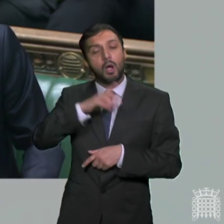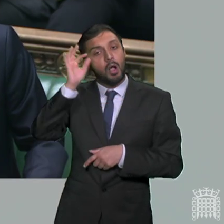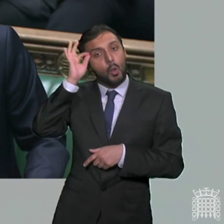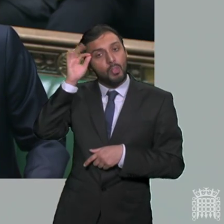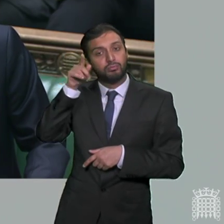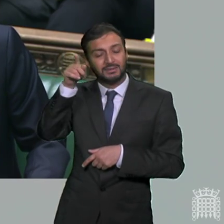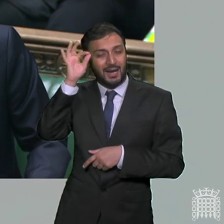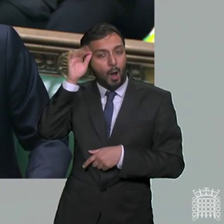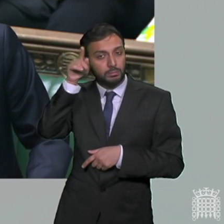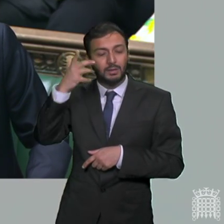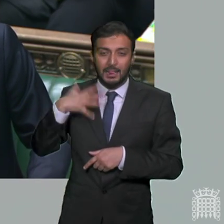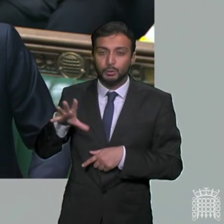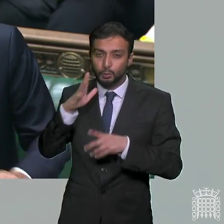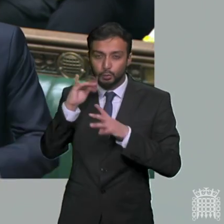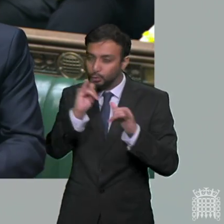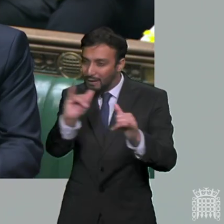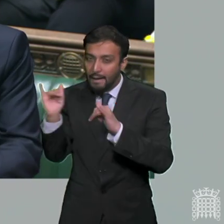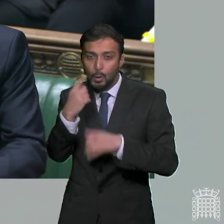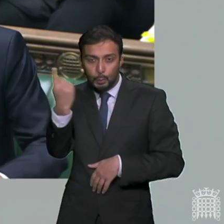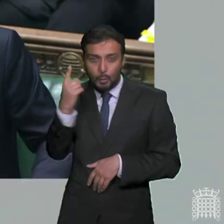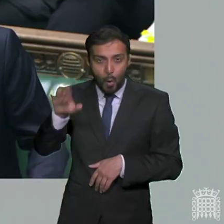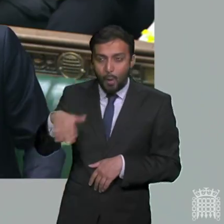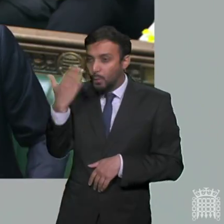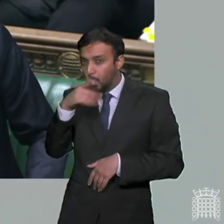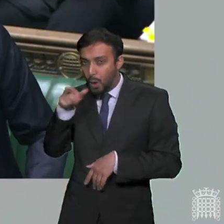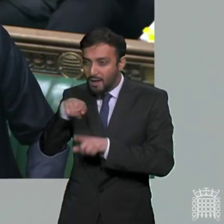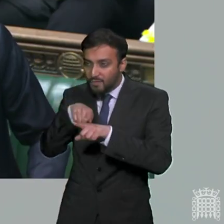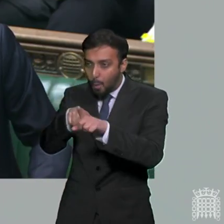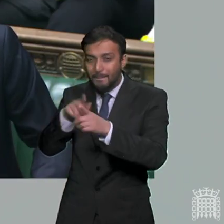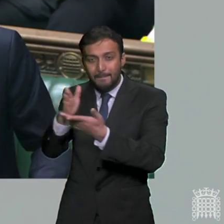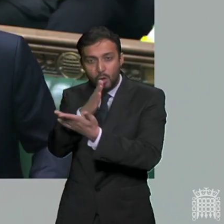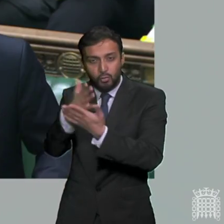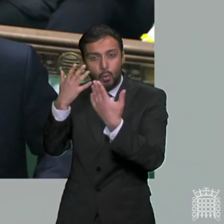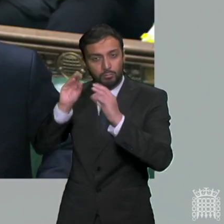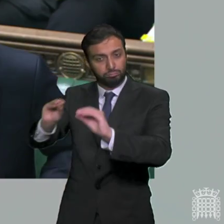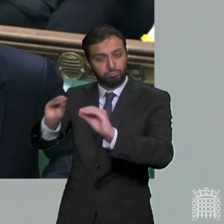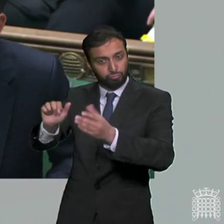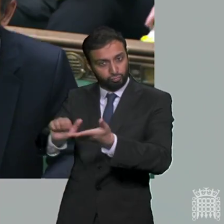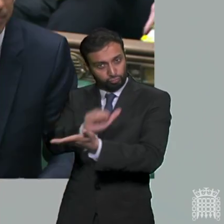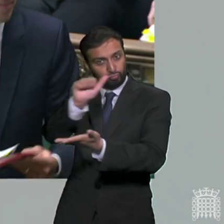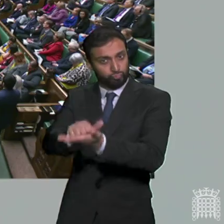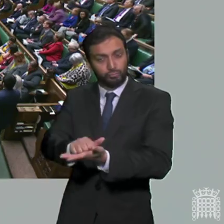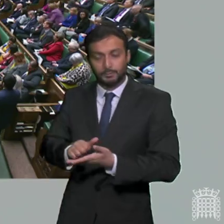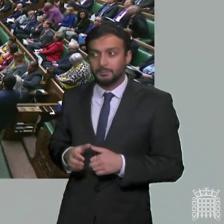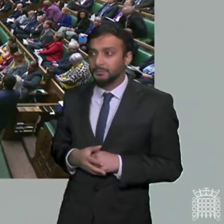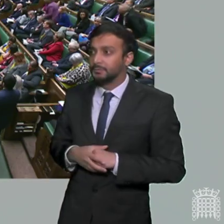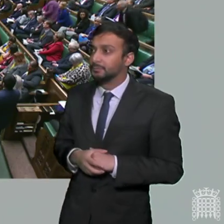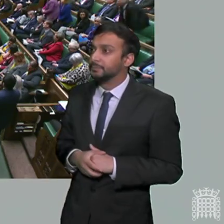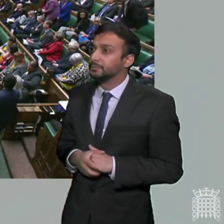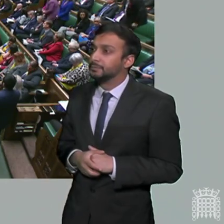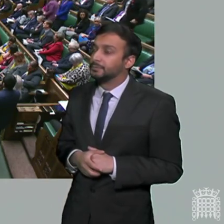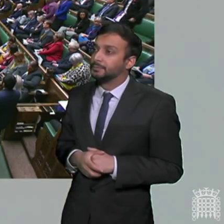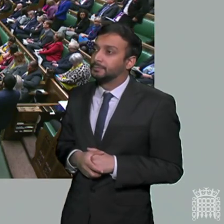We have published guidance on the arrangements that they should be following and, indeed, ensured that they have oversight of elective home education.